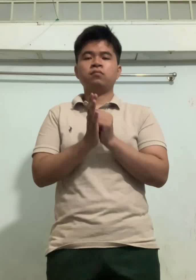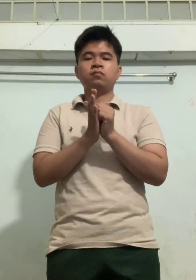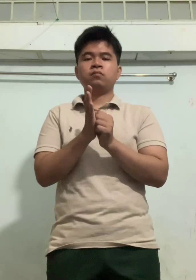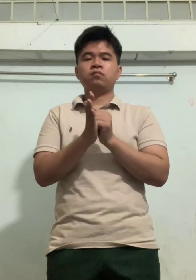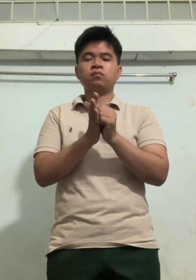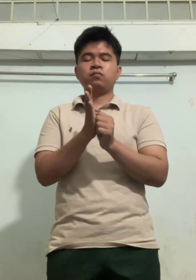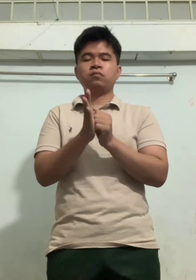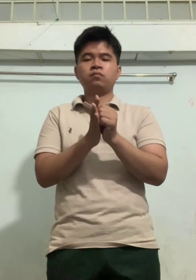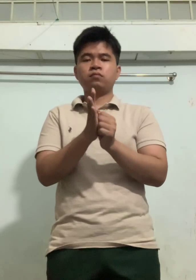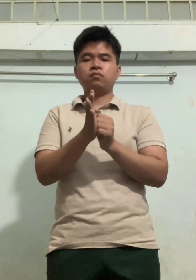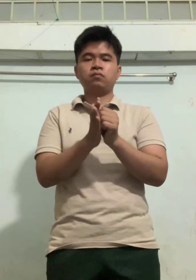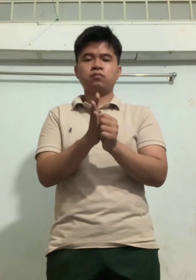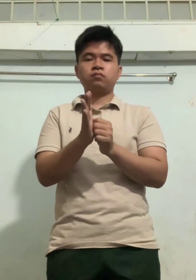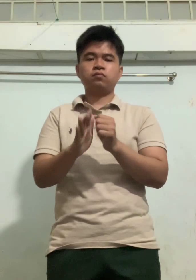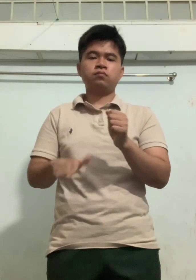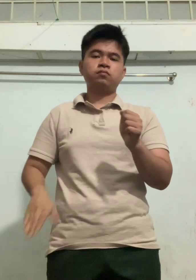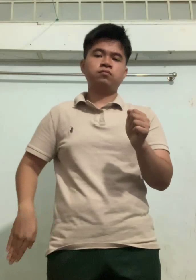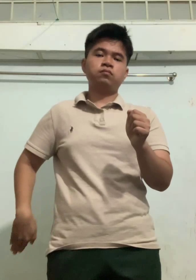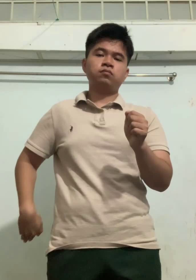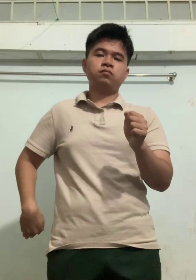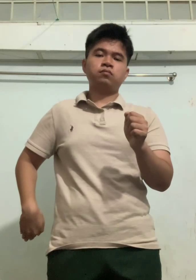thang sau